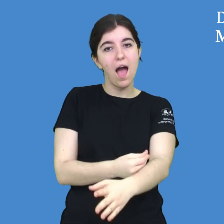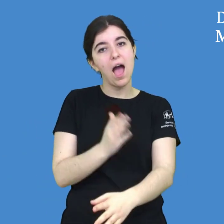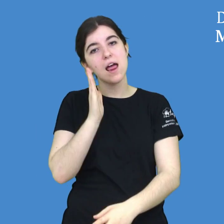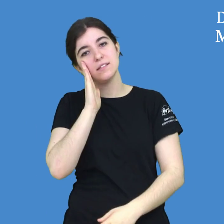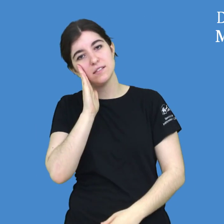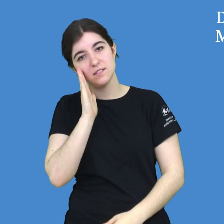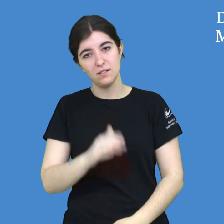dormir